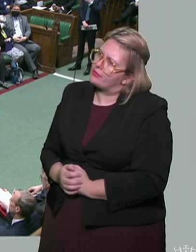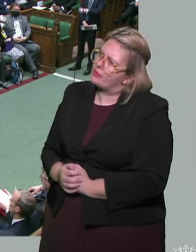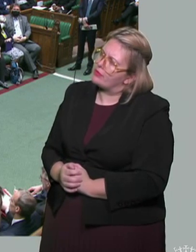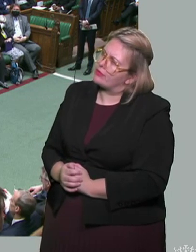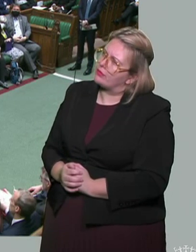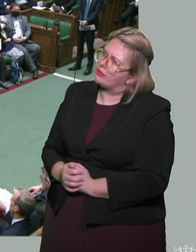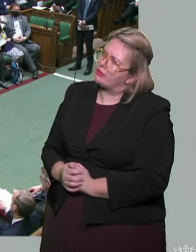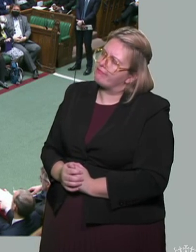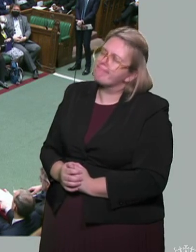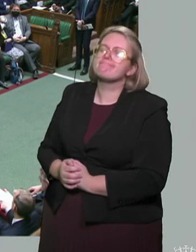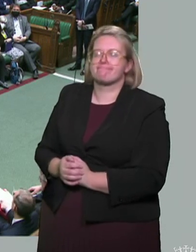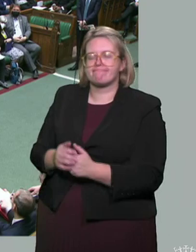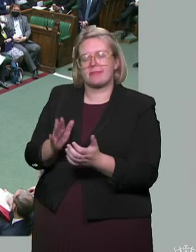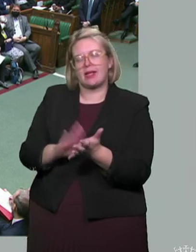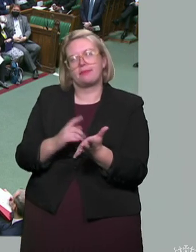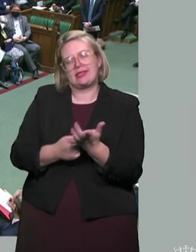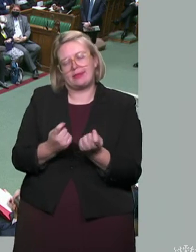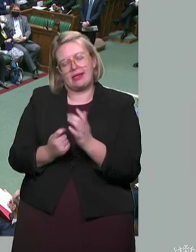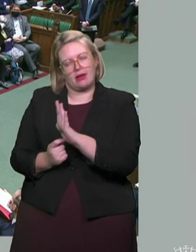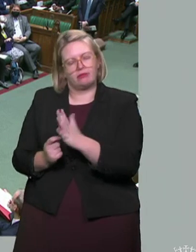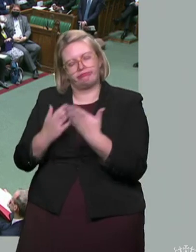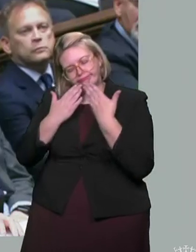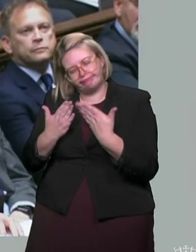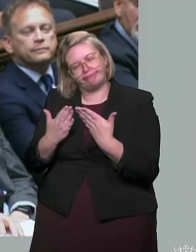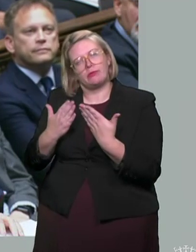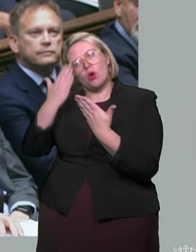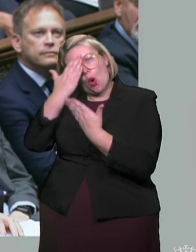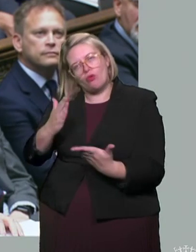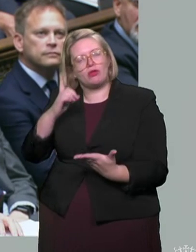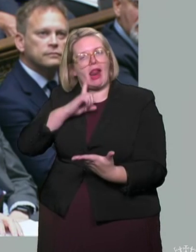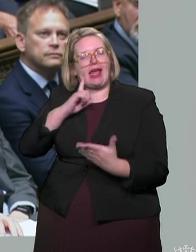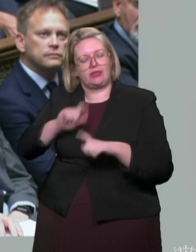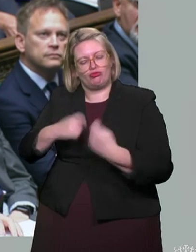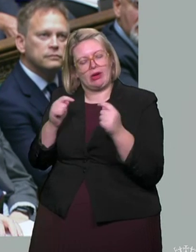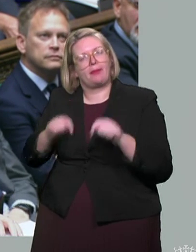I thank the honourable Lady for raising this anniversary.